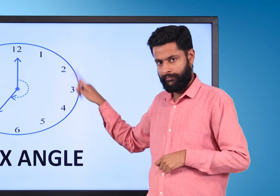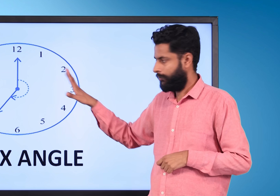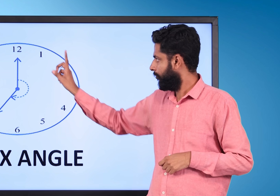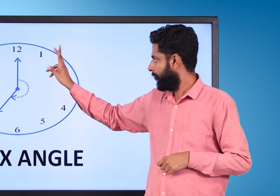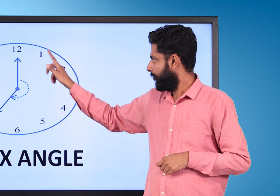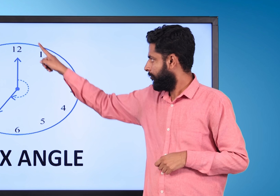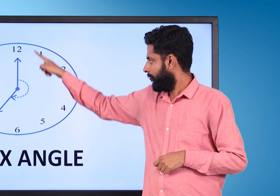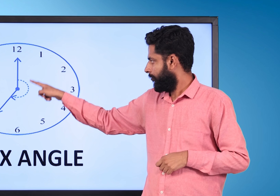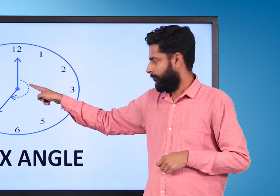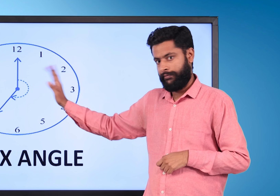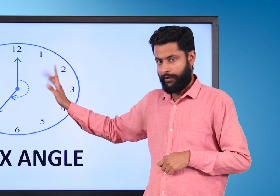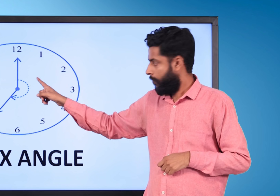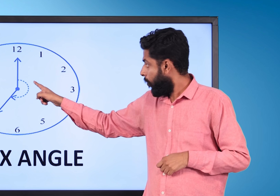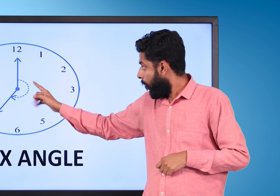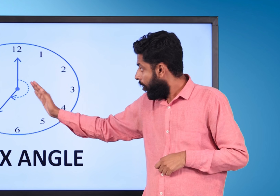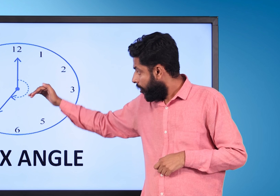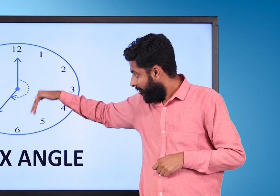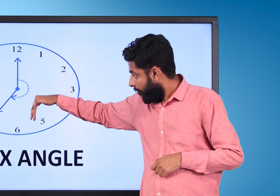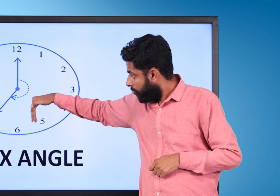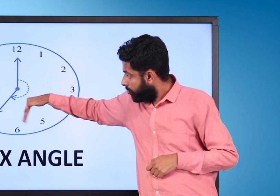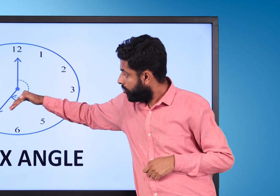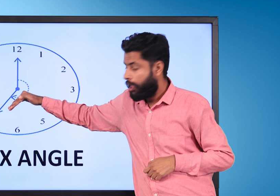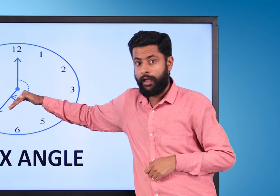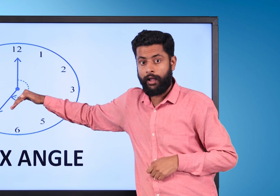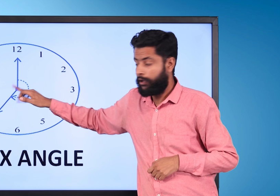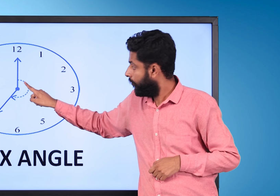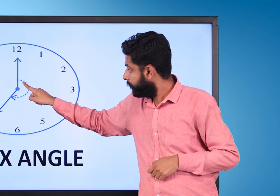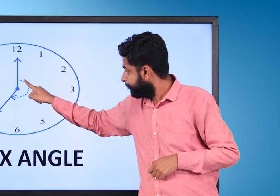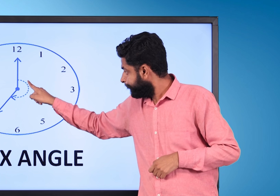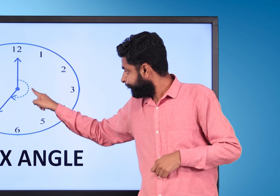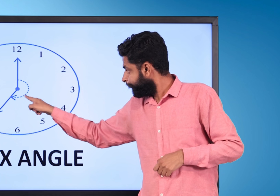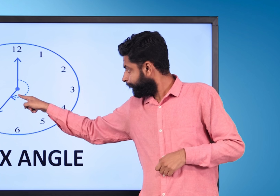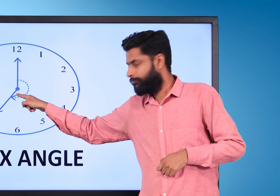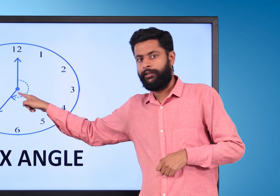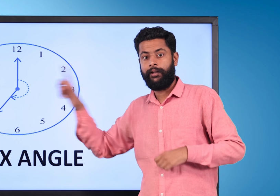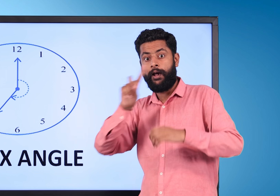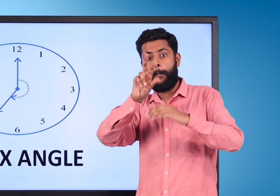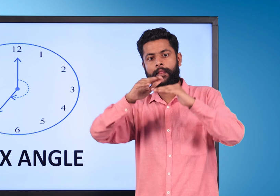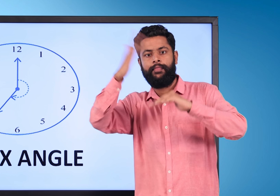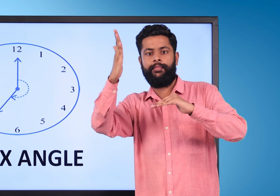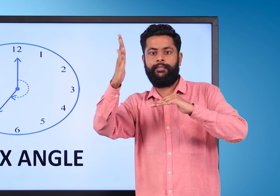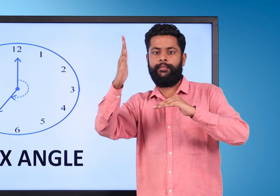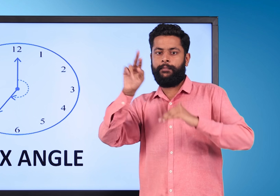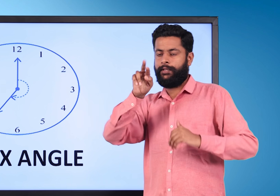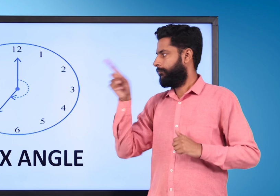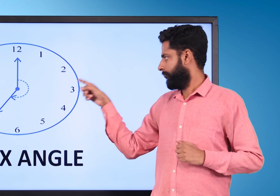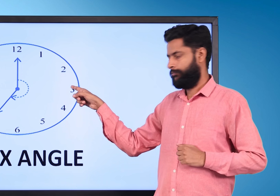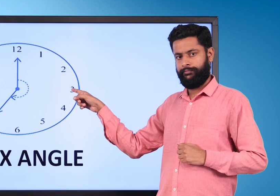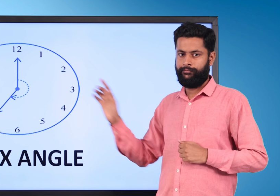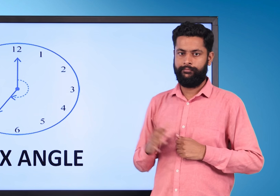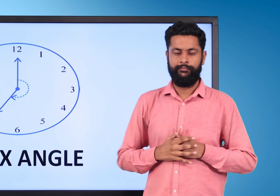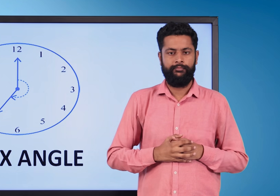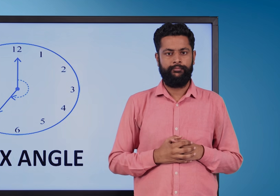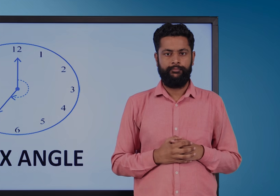so it is a reflex angle.